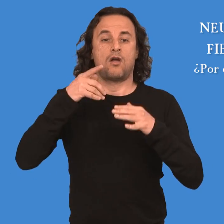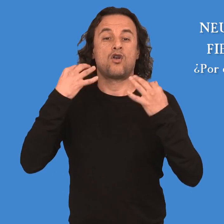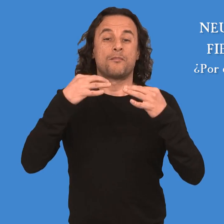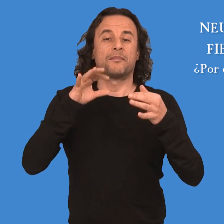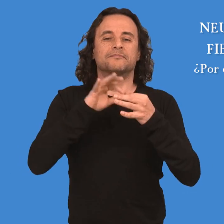normal